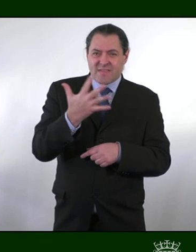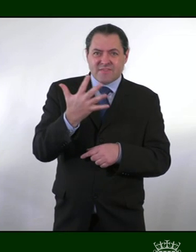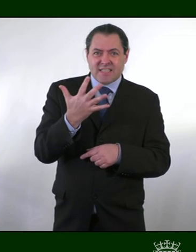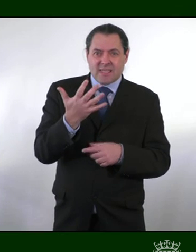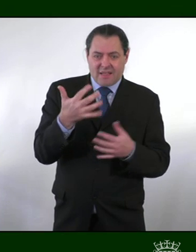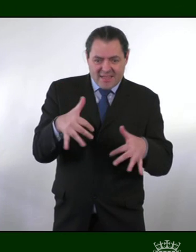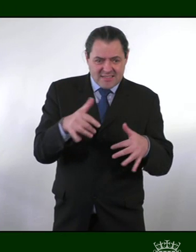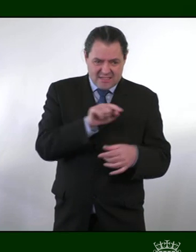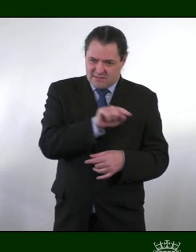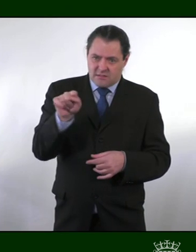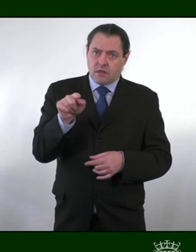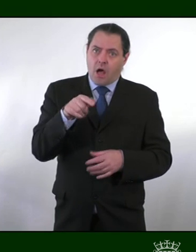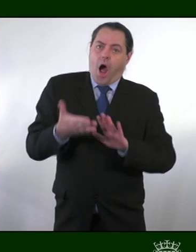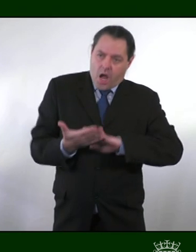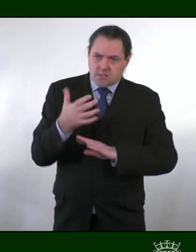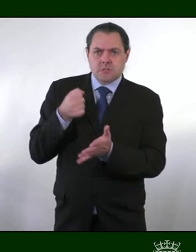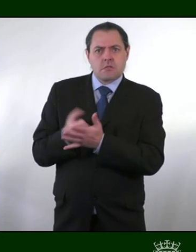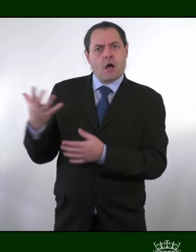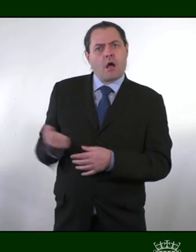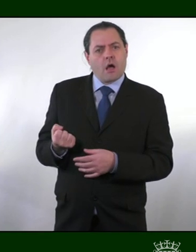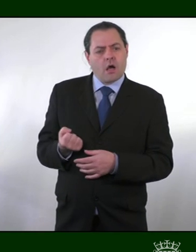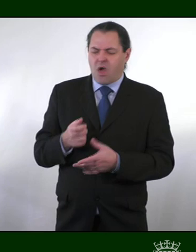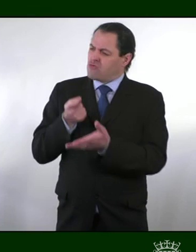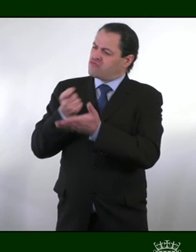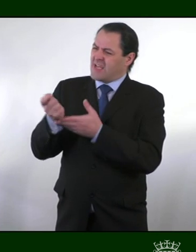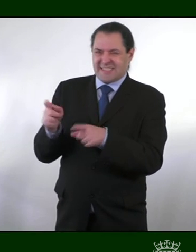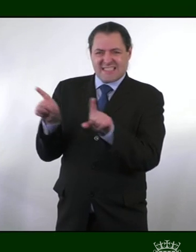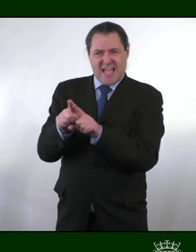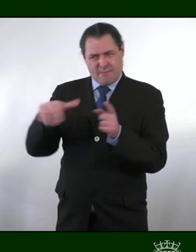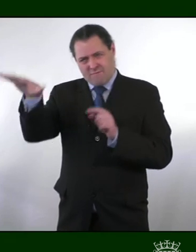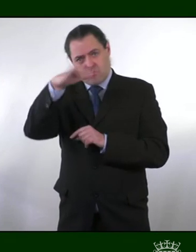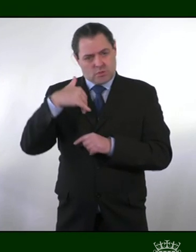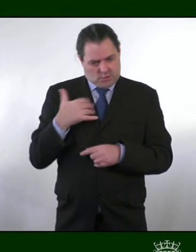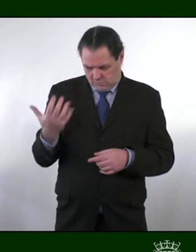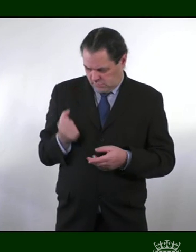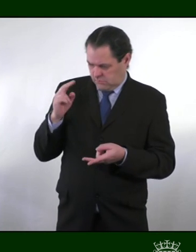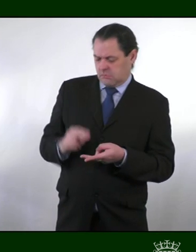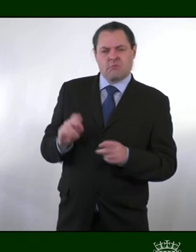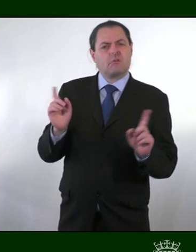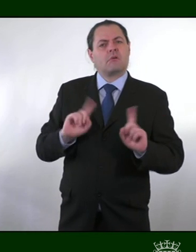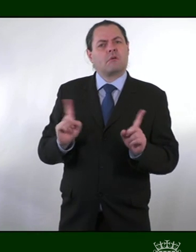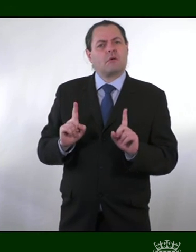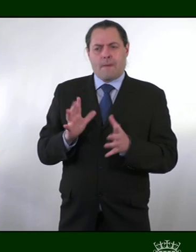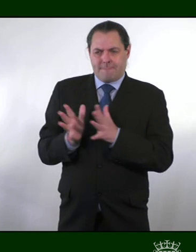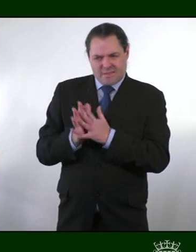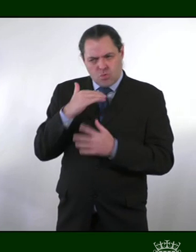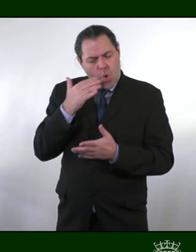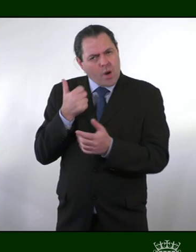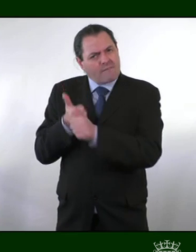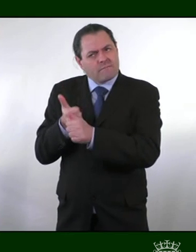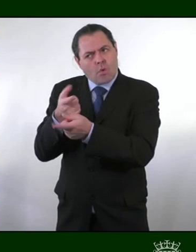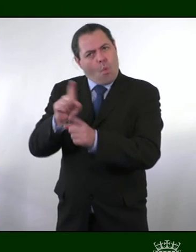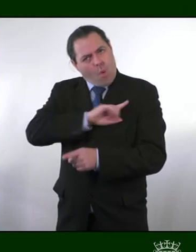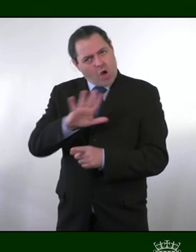What about them? Young people do not get a discount on their rent or their bills due to their age, but this Chancellor continues to short-change them in wages.